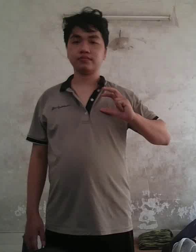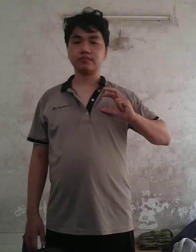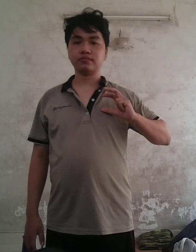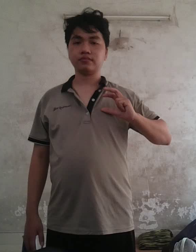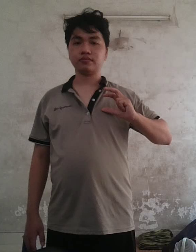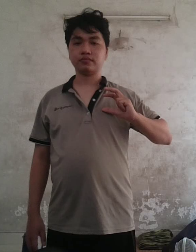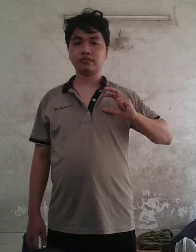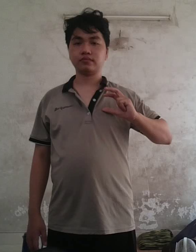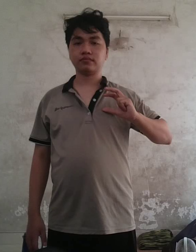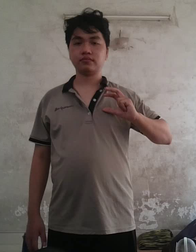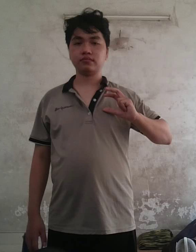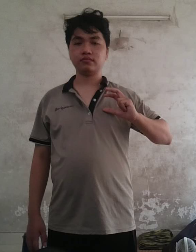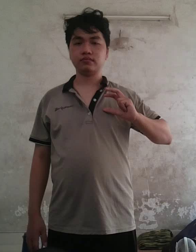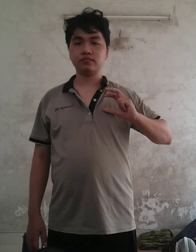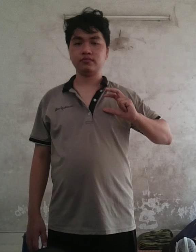giau co